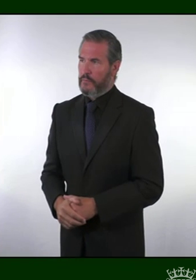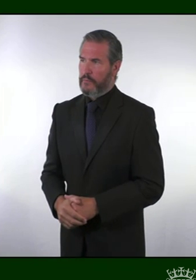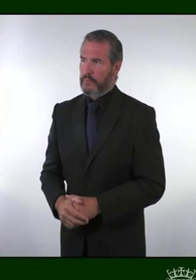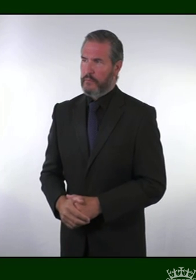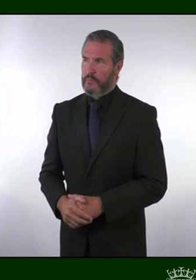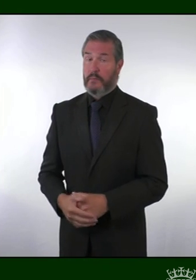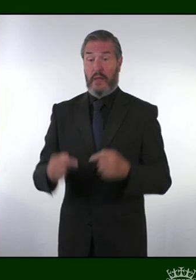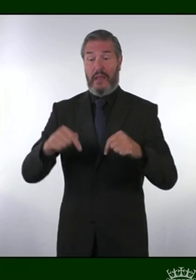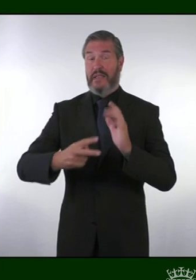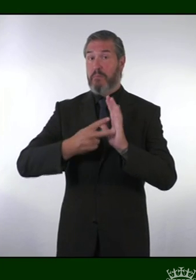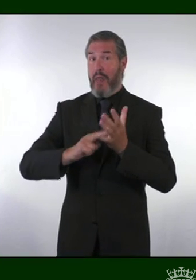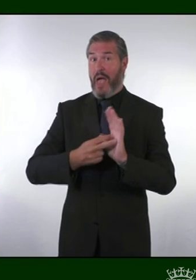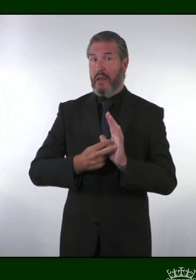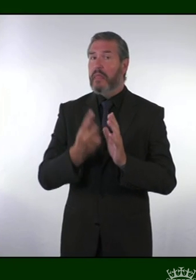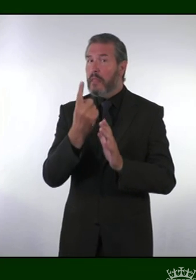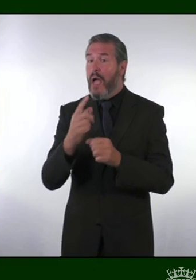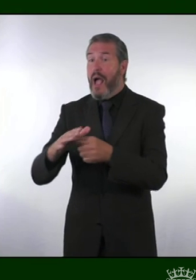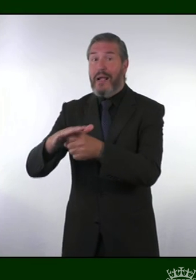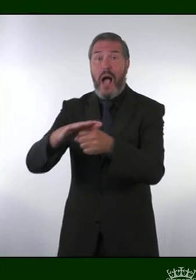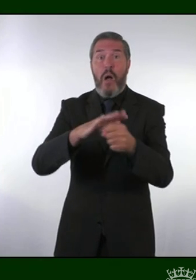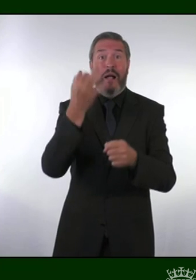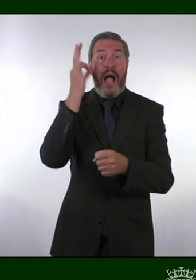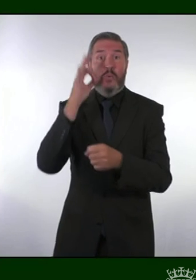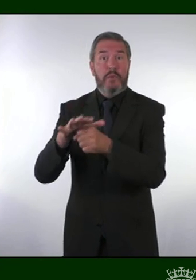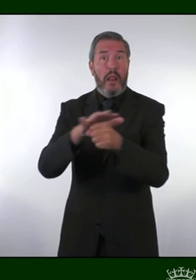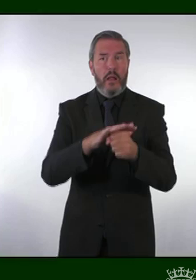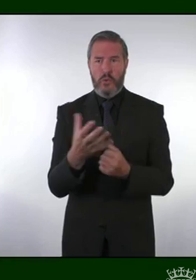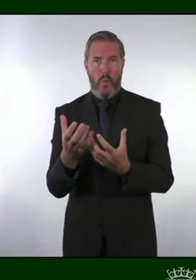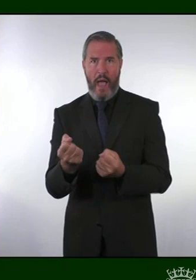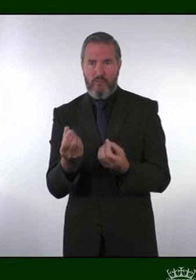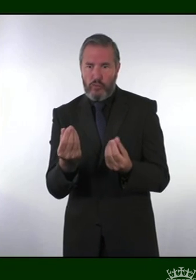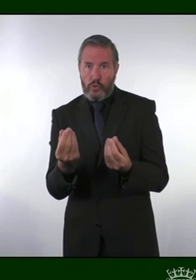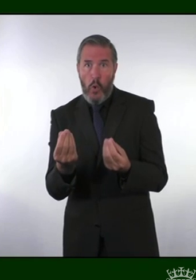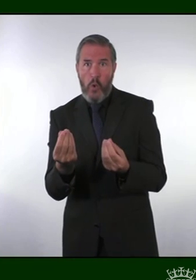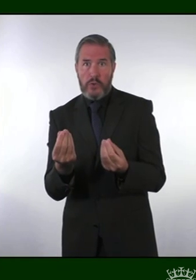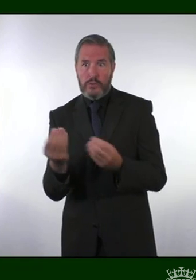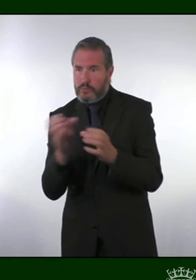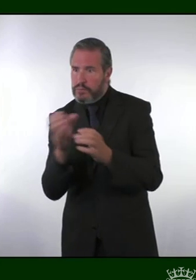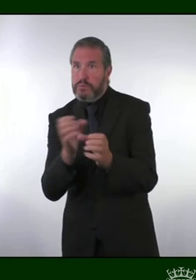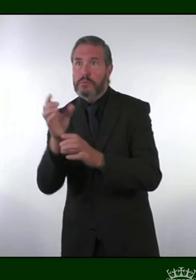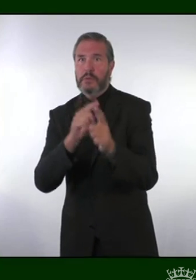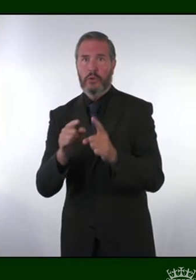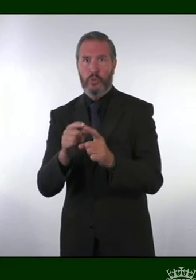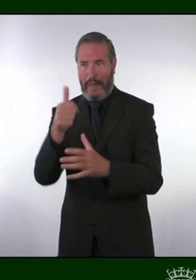Another risk to this plan is if local councils do not have the powers and resources to implement local lockdowns.